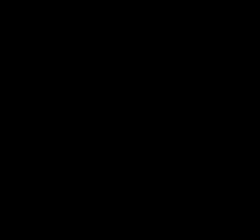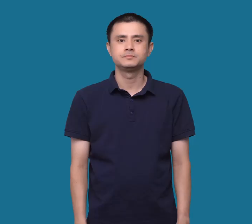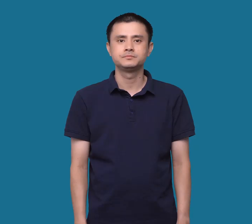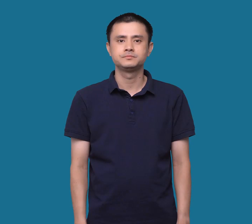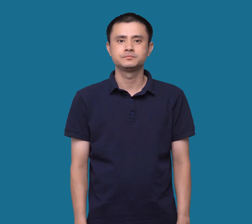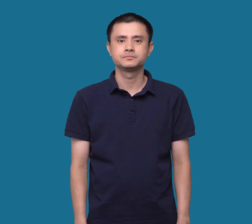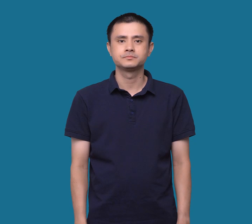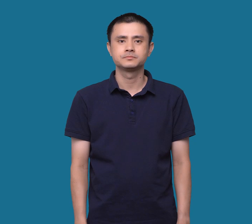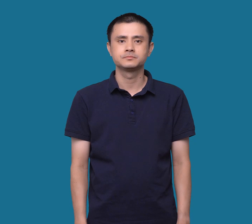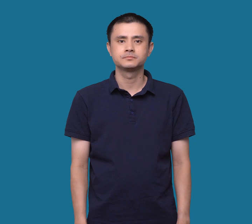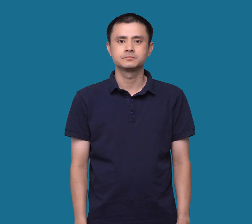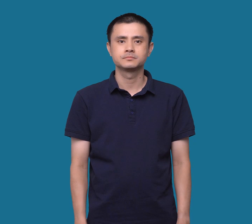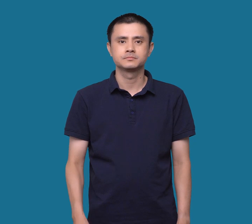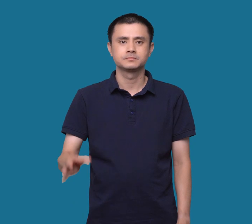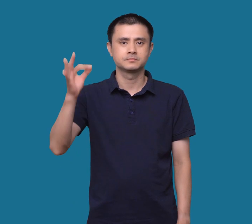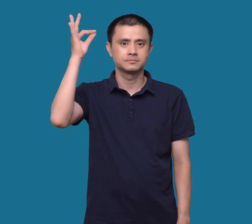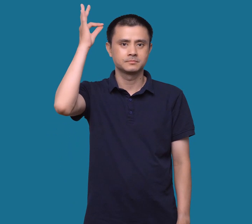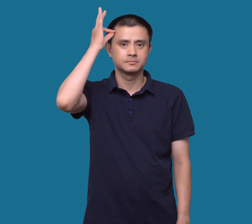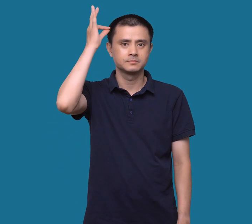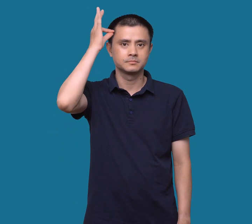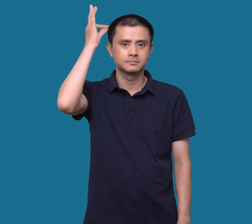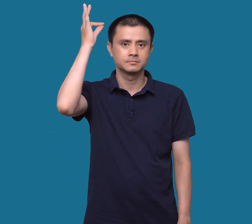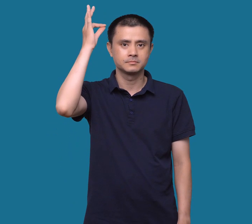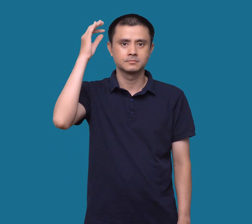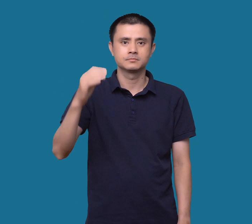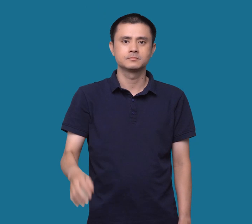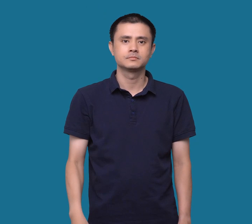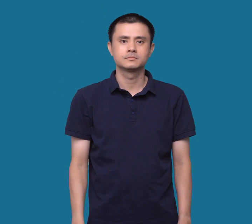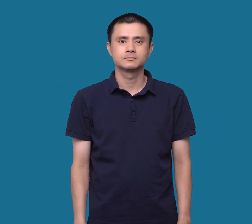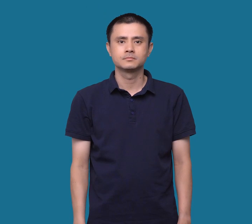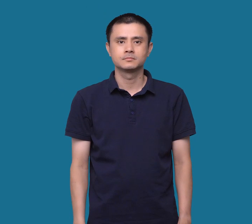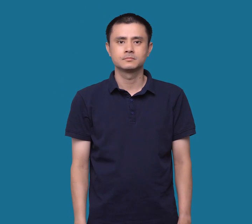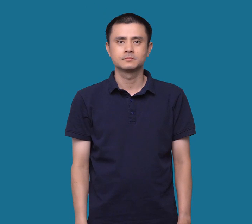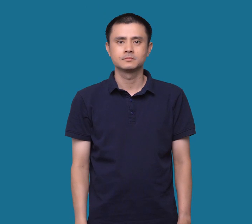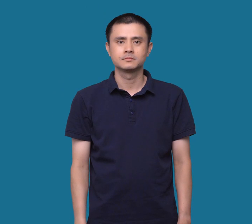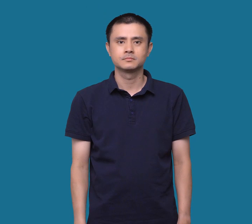tổng thống